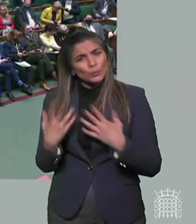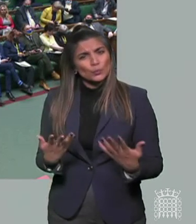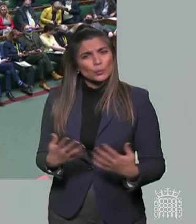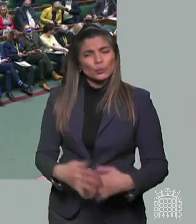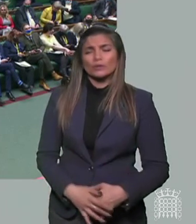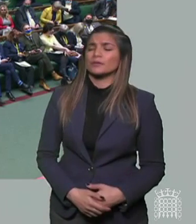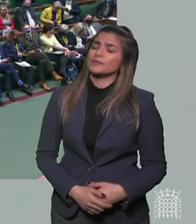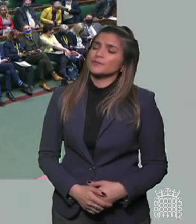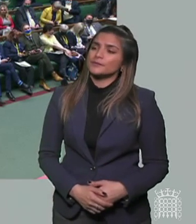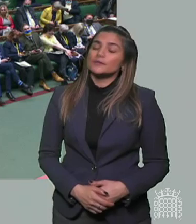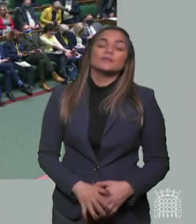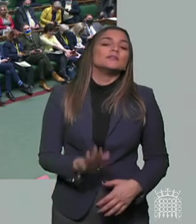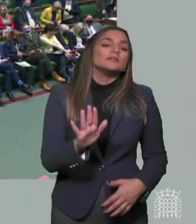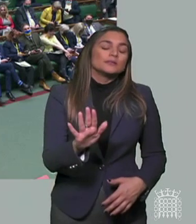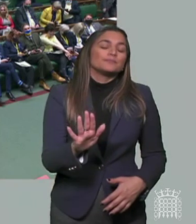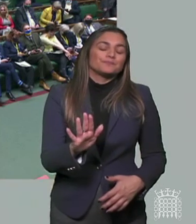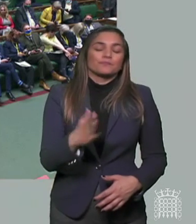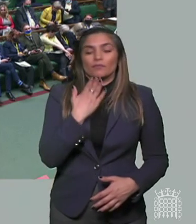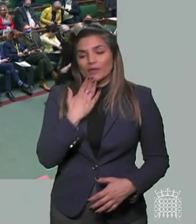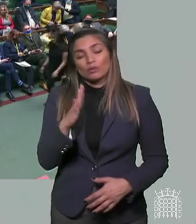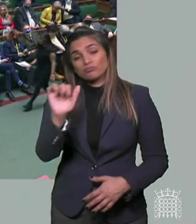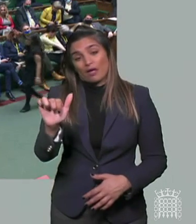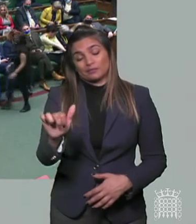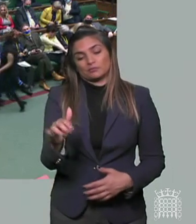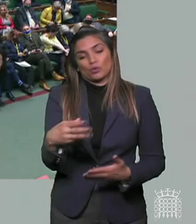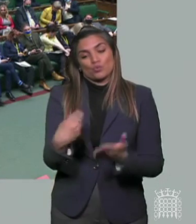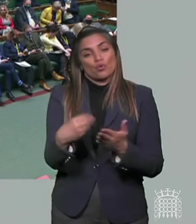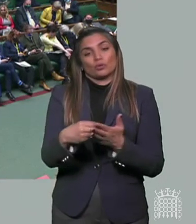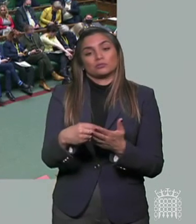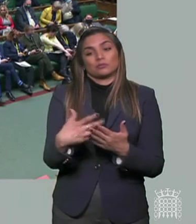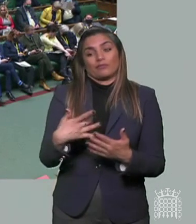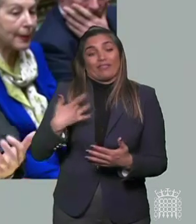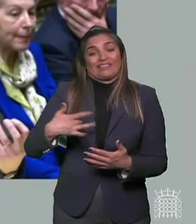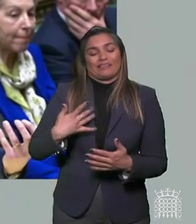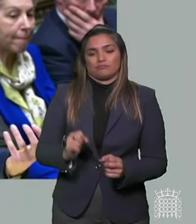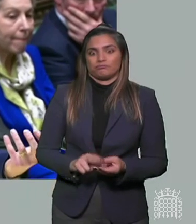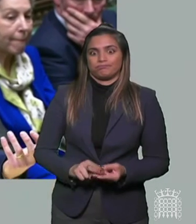The honourable Gentleman is right about the cost of living challenges, not least given the war in Ukraine.